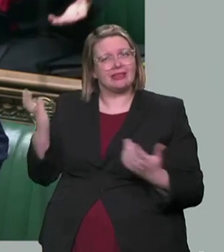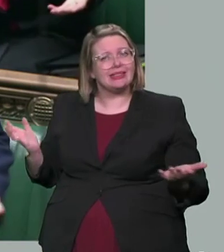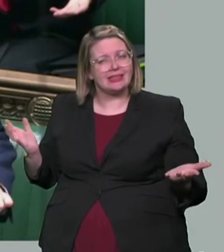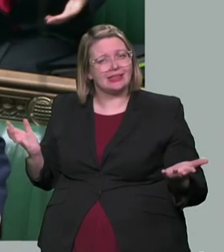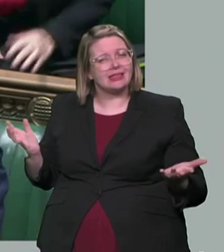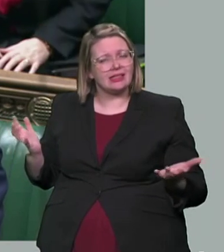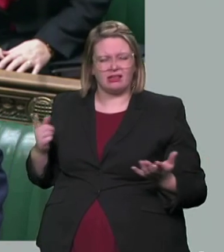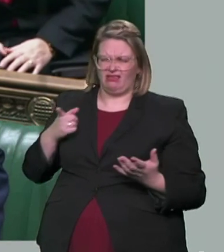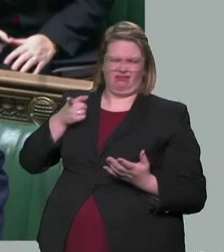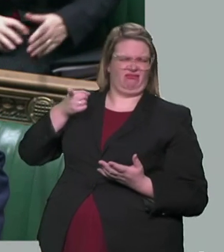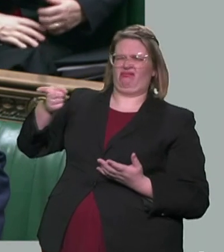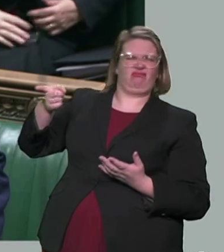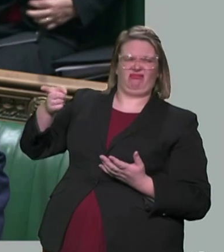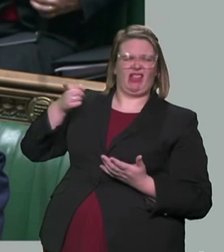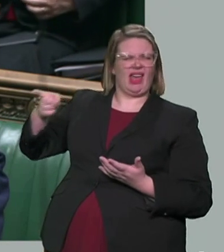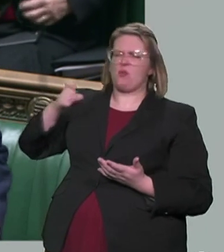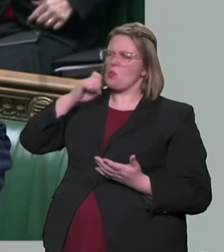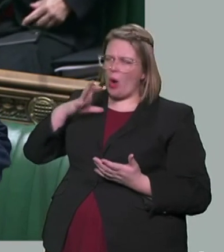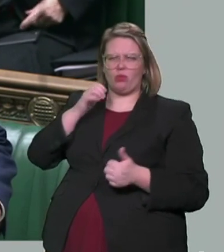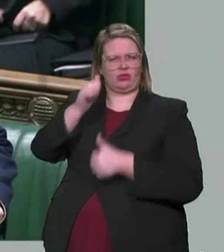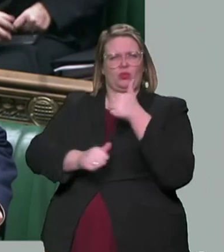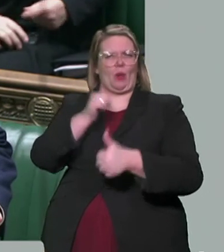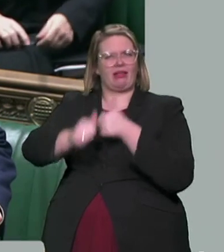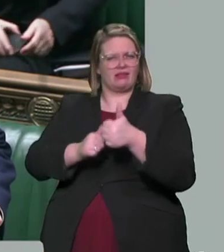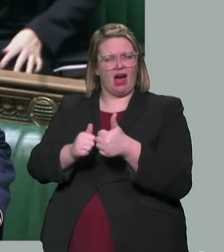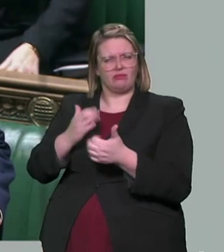They are simply refusing to give credit where it is due.